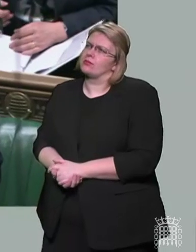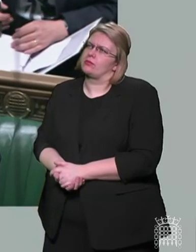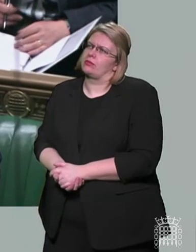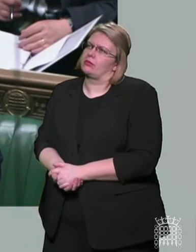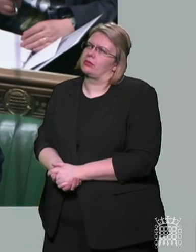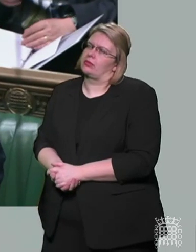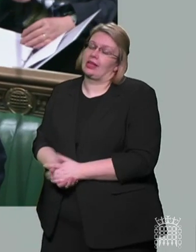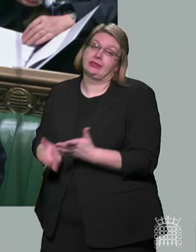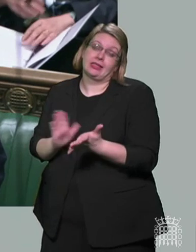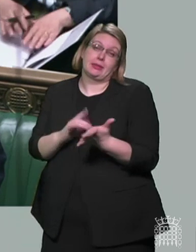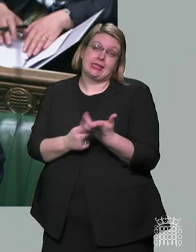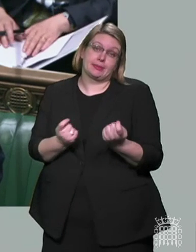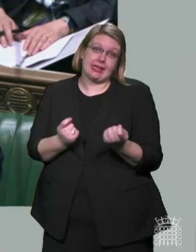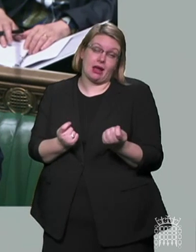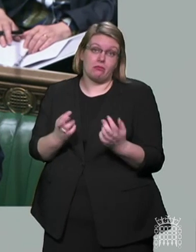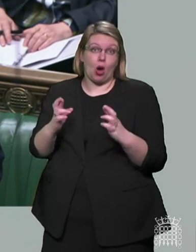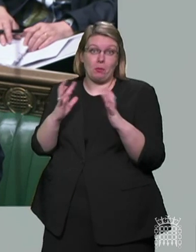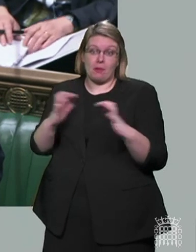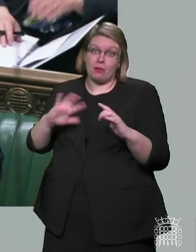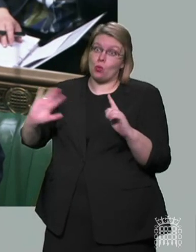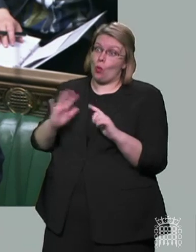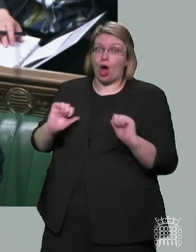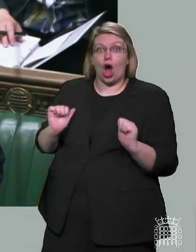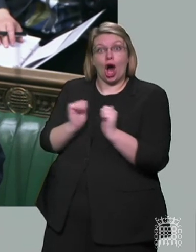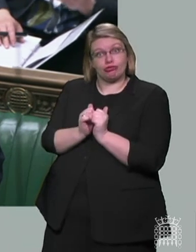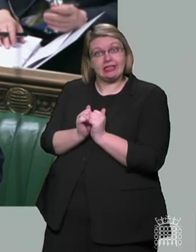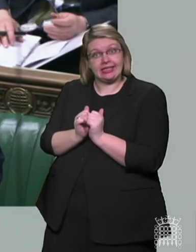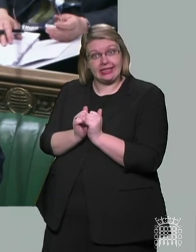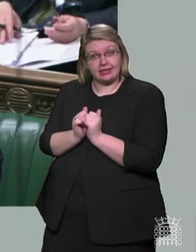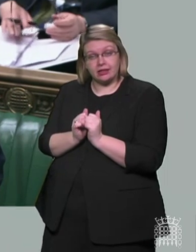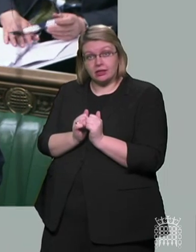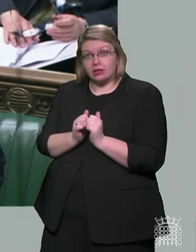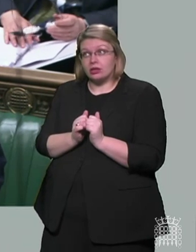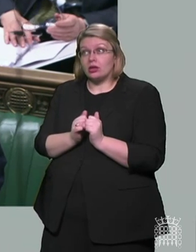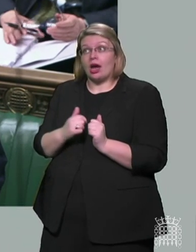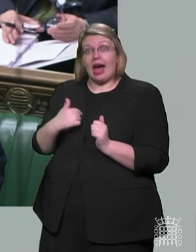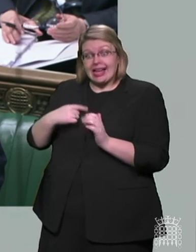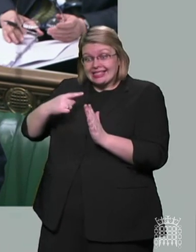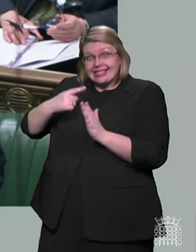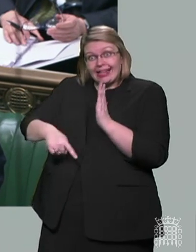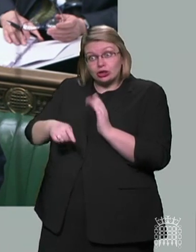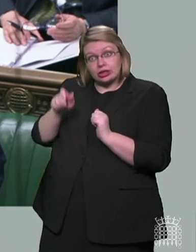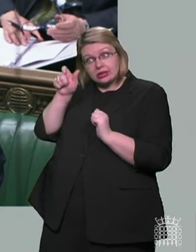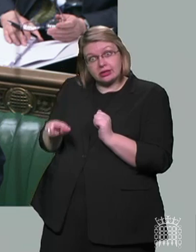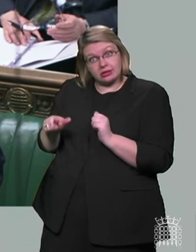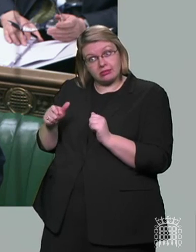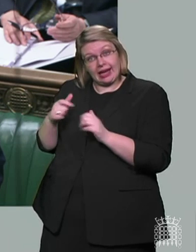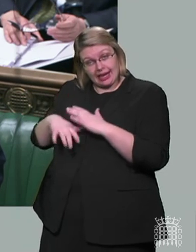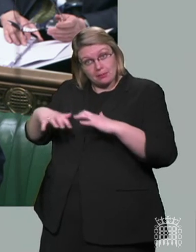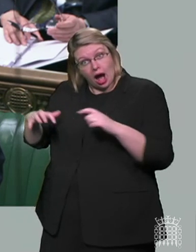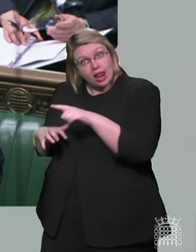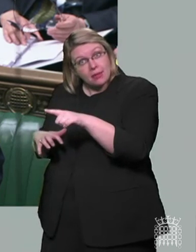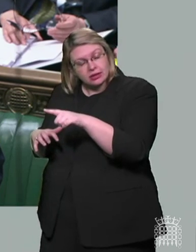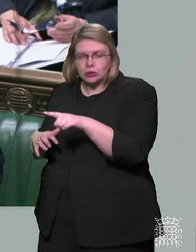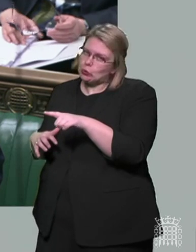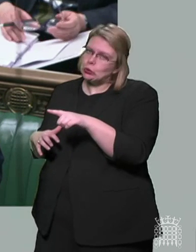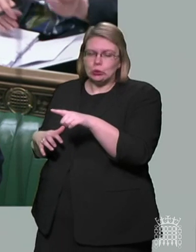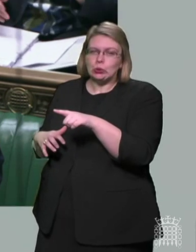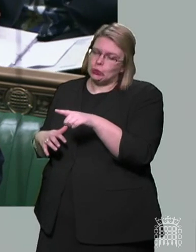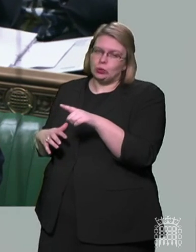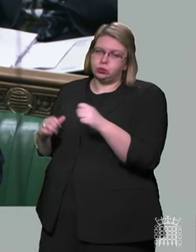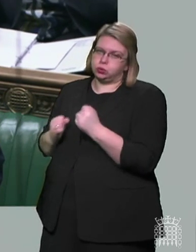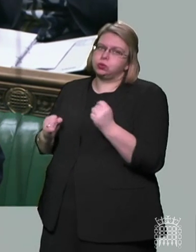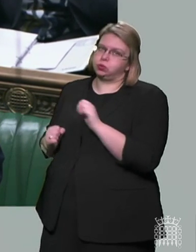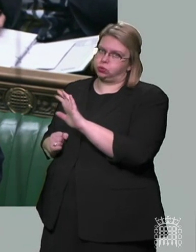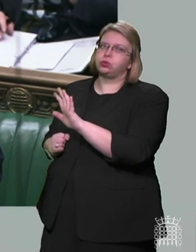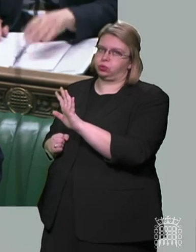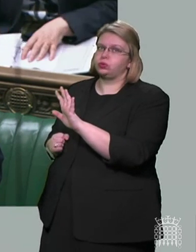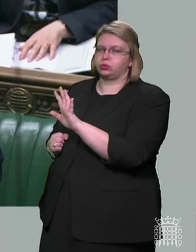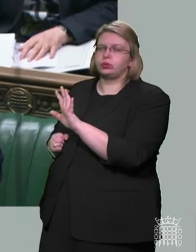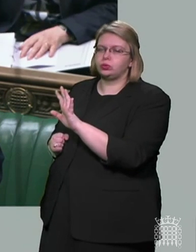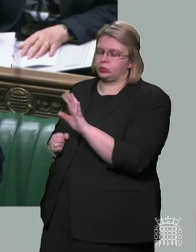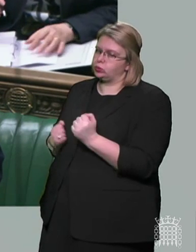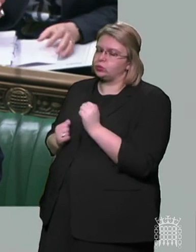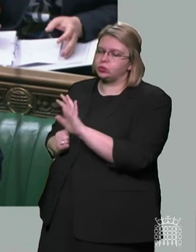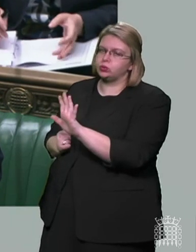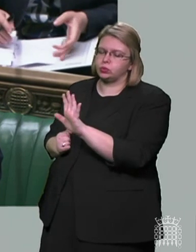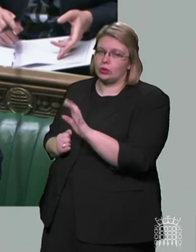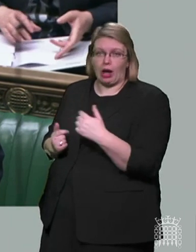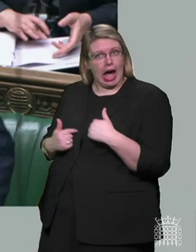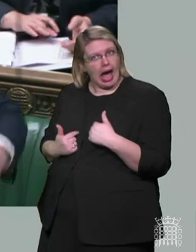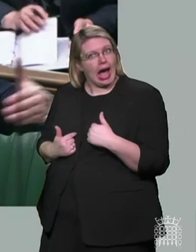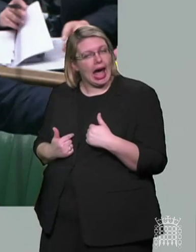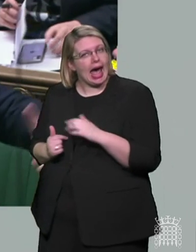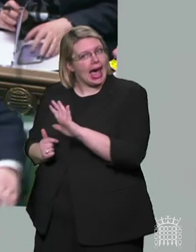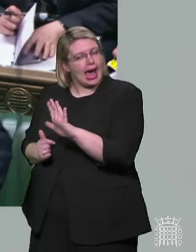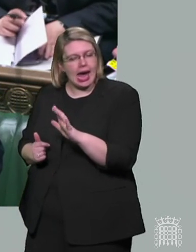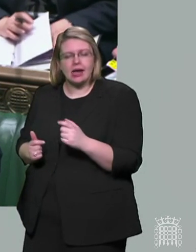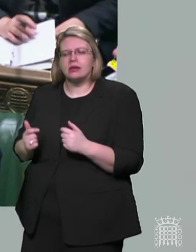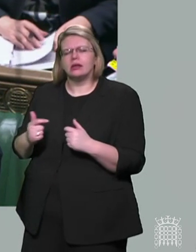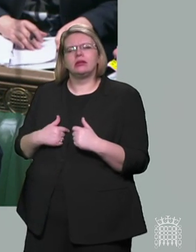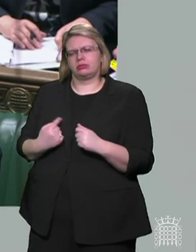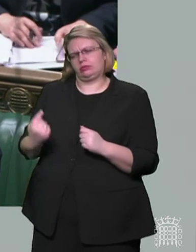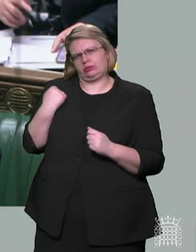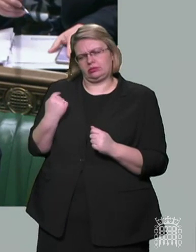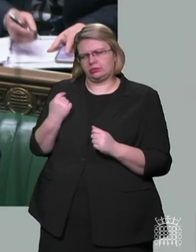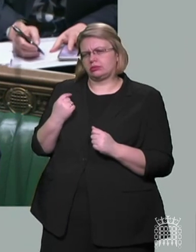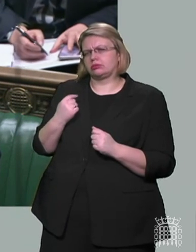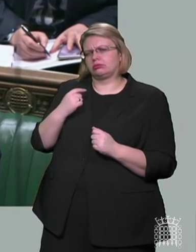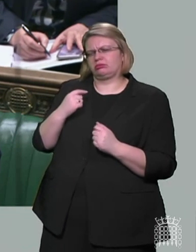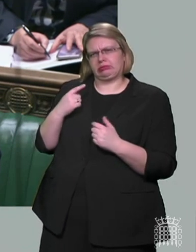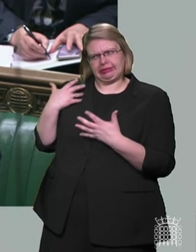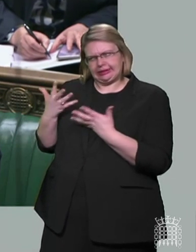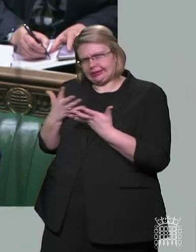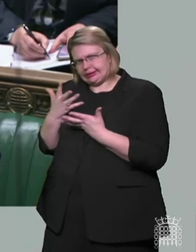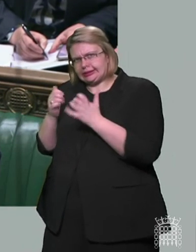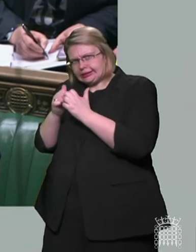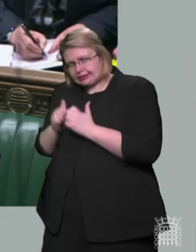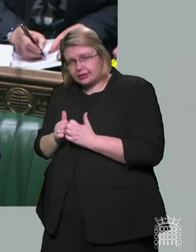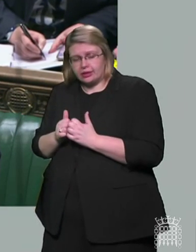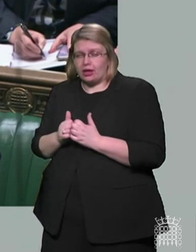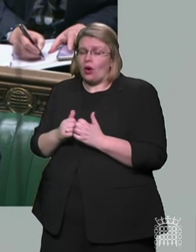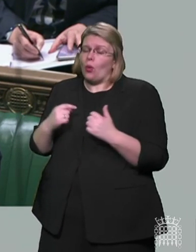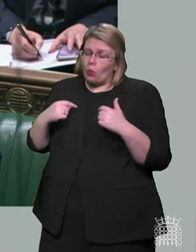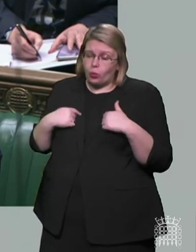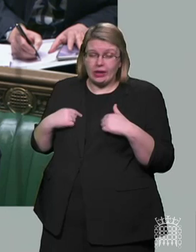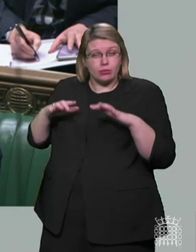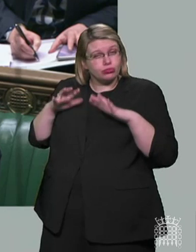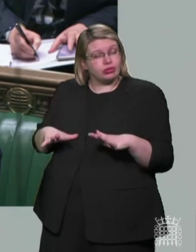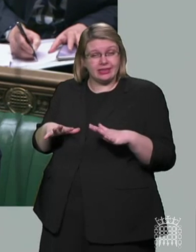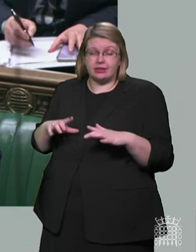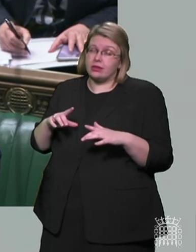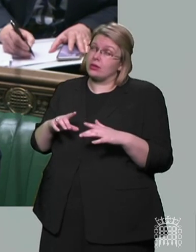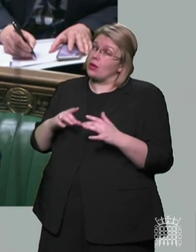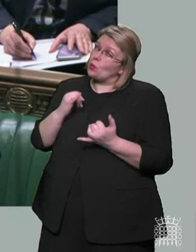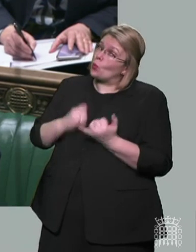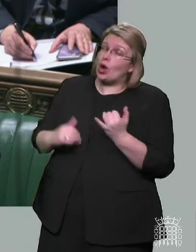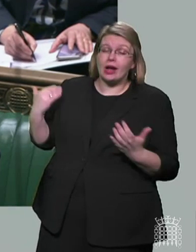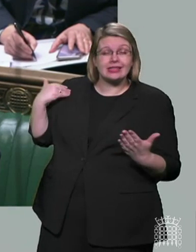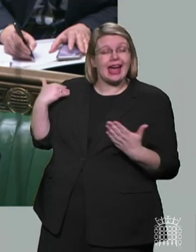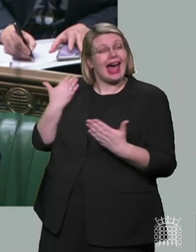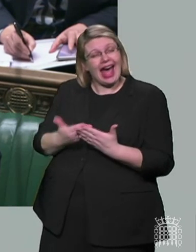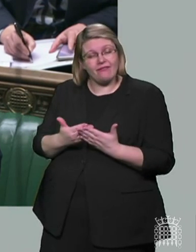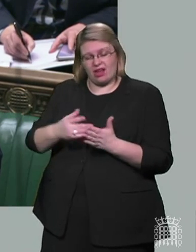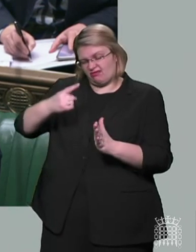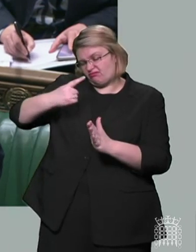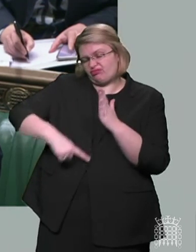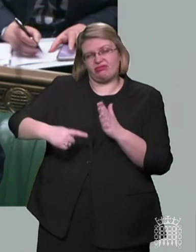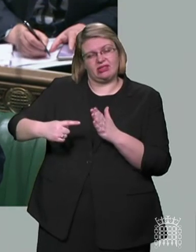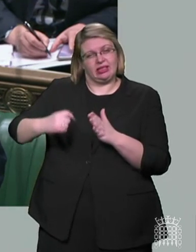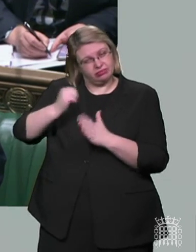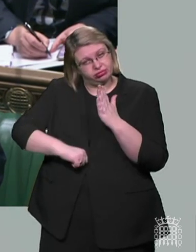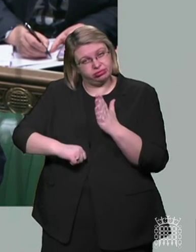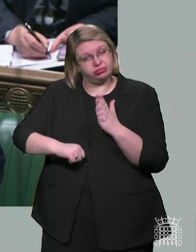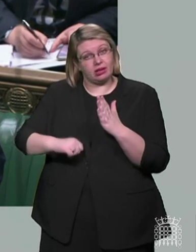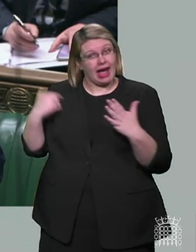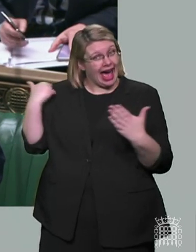The whole House would agree, I hope, that it is quite a thing to sanction parliamentarians, and that is what we are doing, and not only that—just in the past couple of days, we have put forward the biggest package of sanctions against Russia that this country has ever introduced, and we are coming forward with even more.